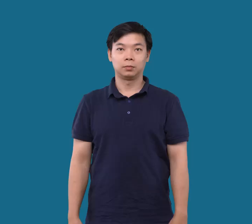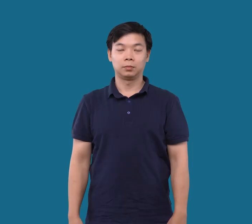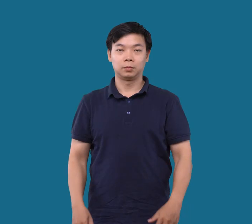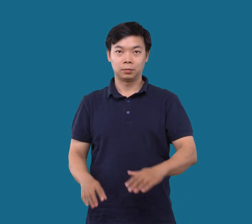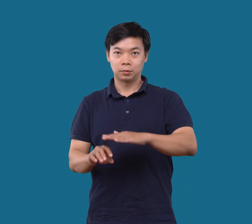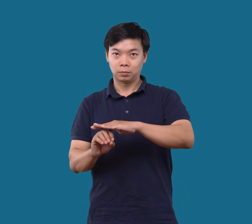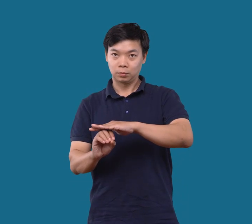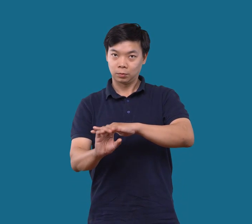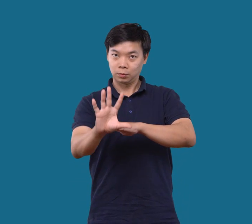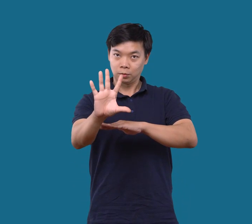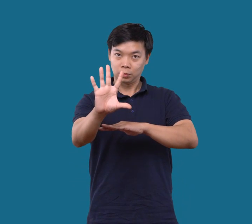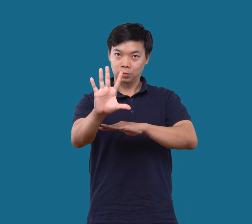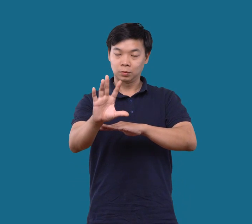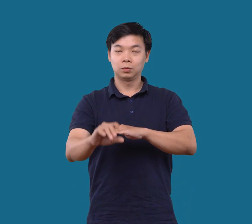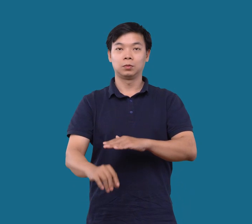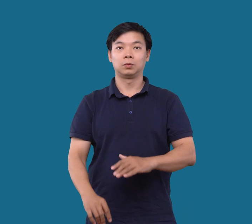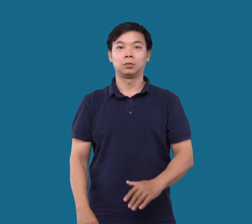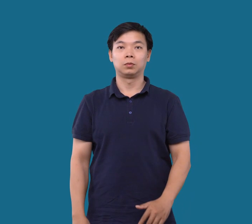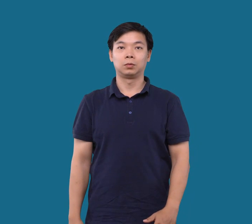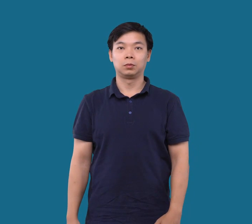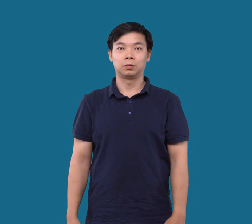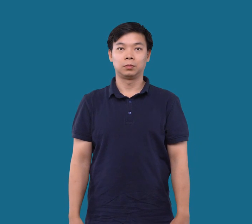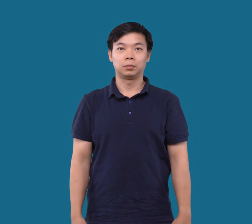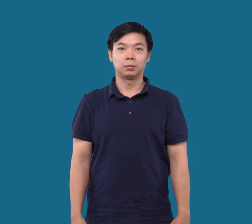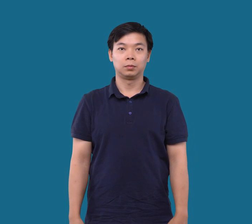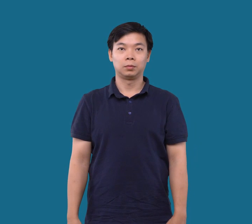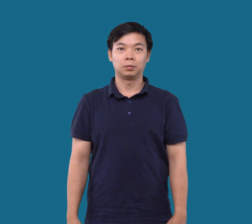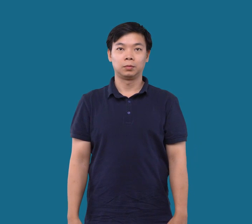máy chiếu